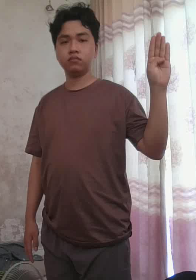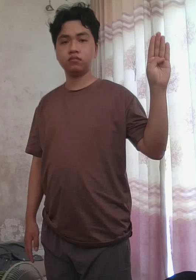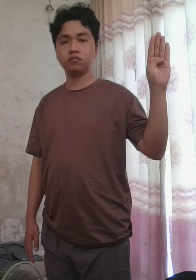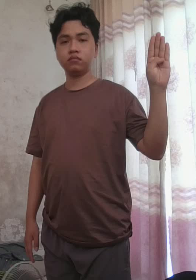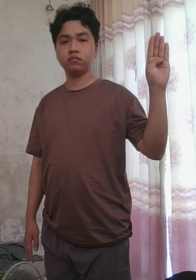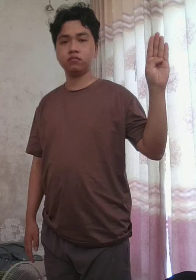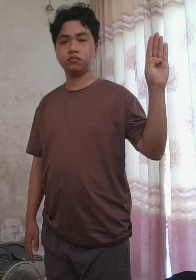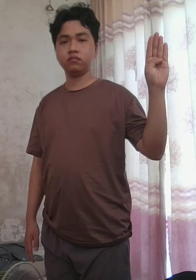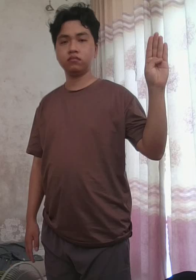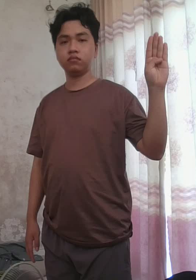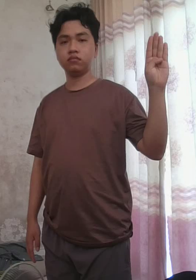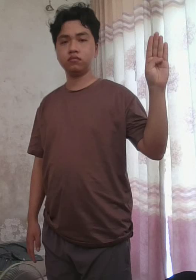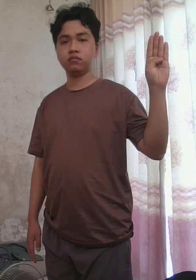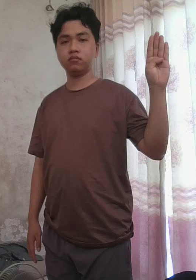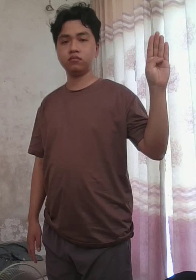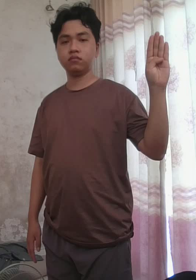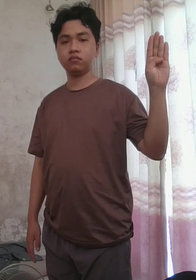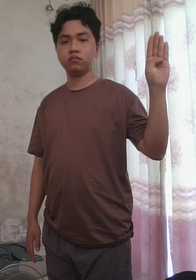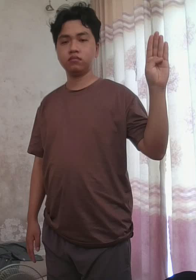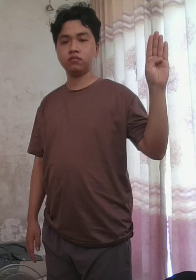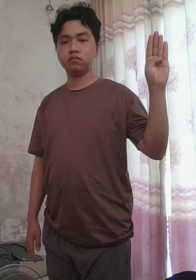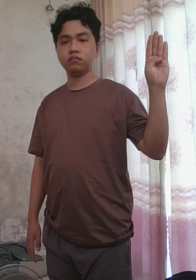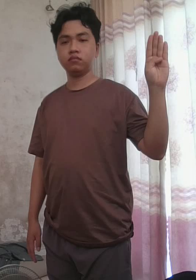b